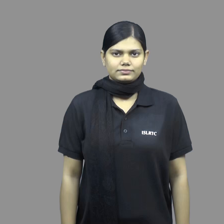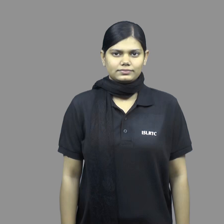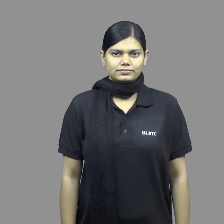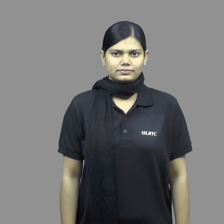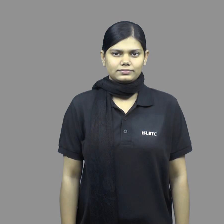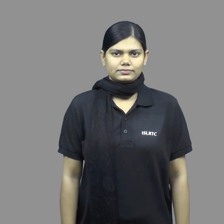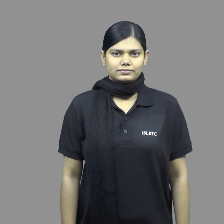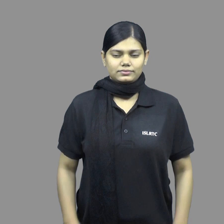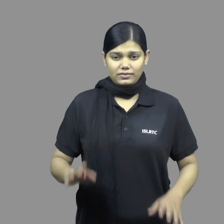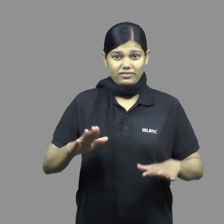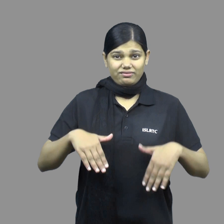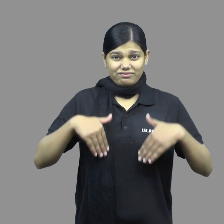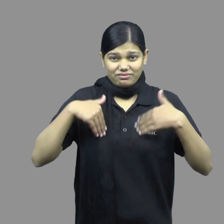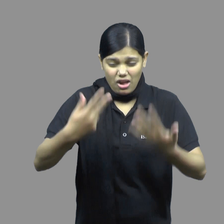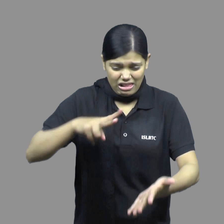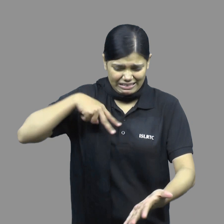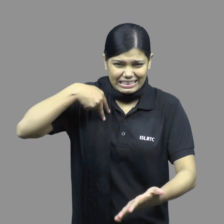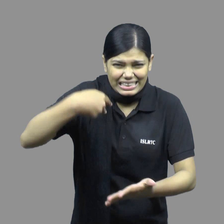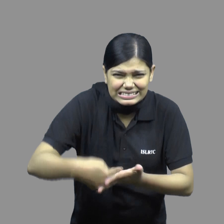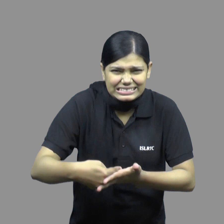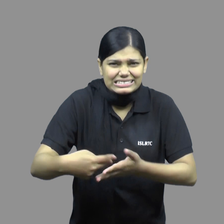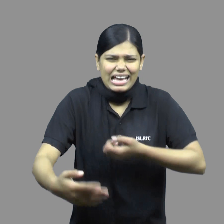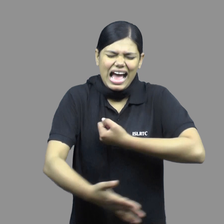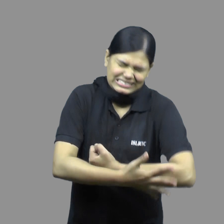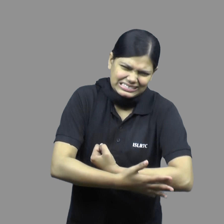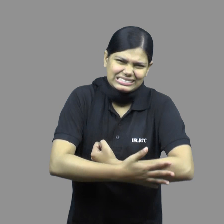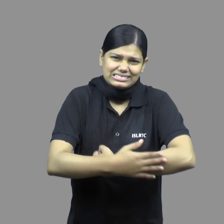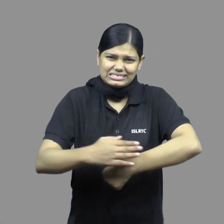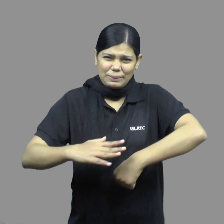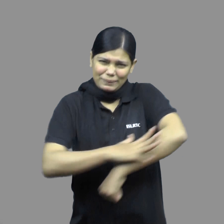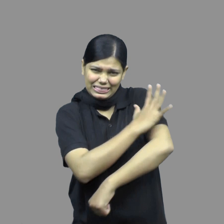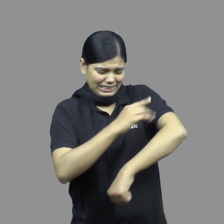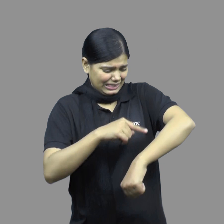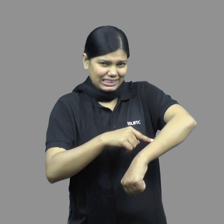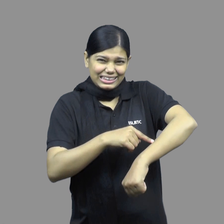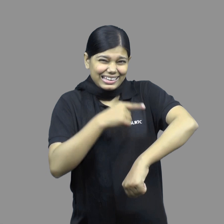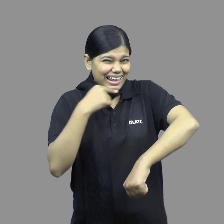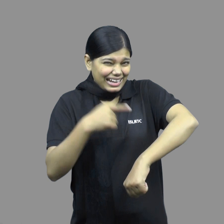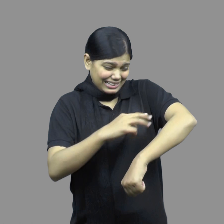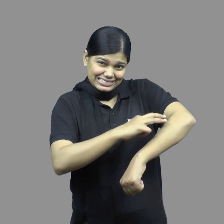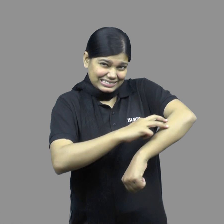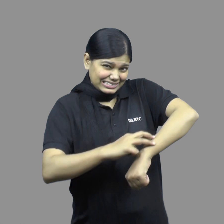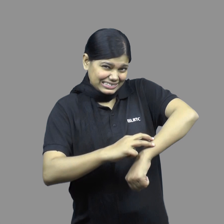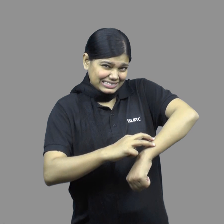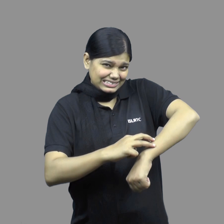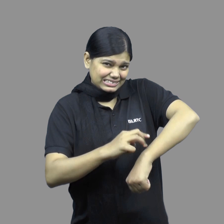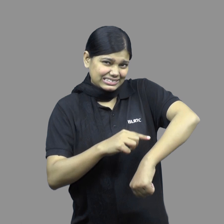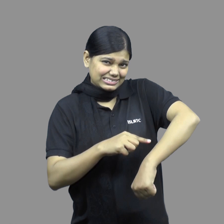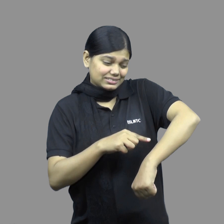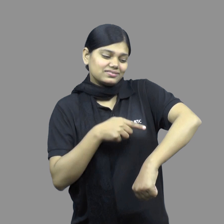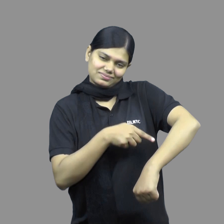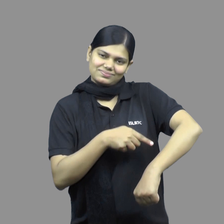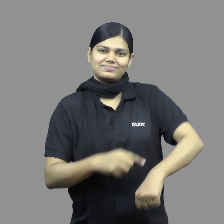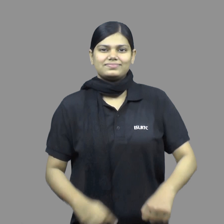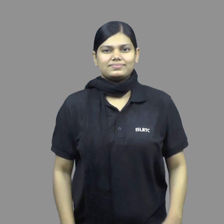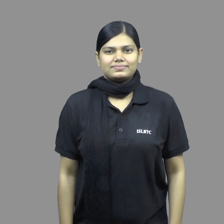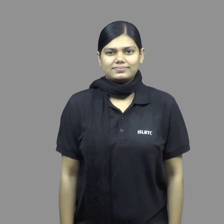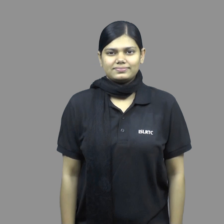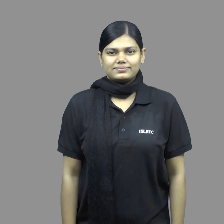Abrasion